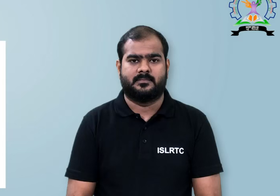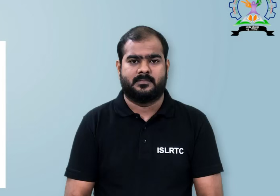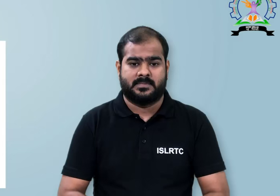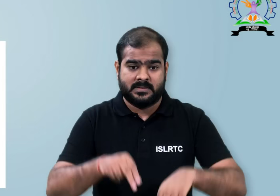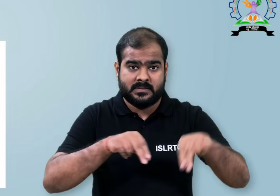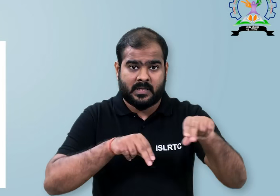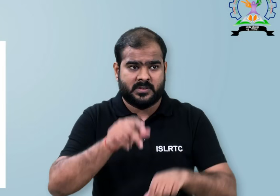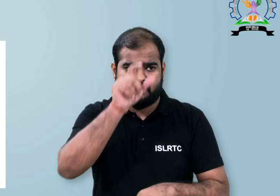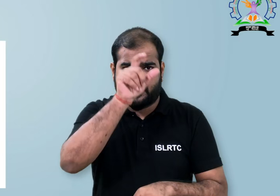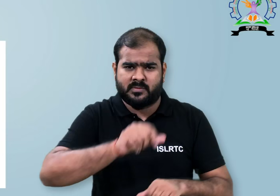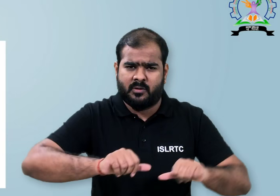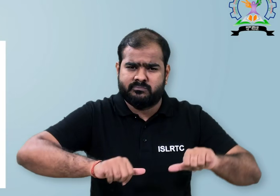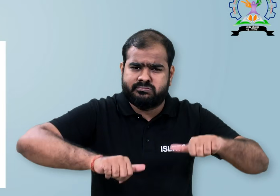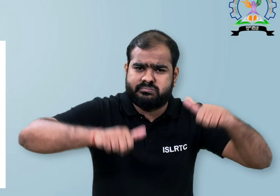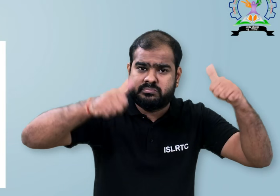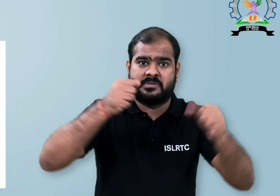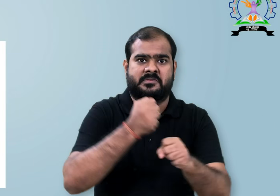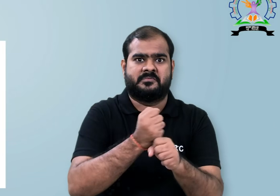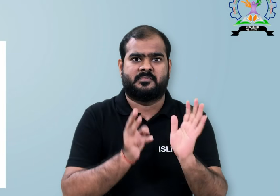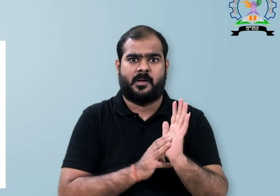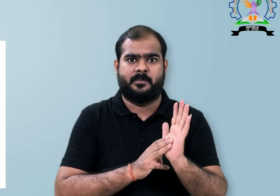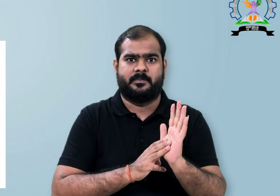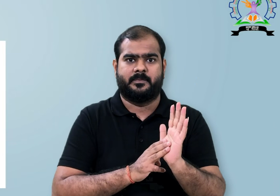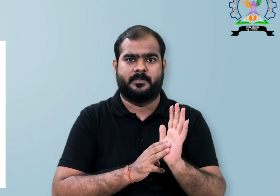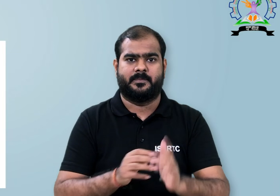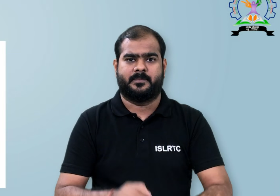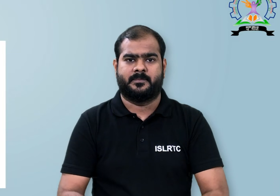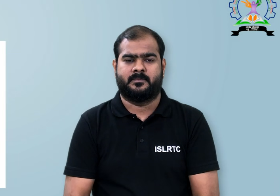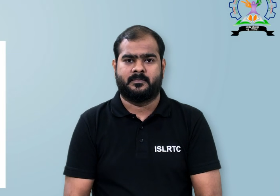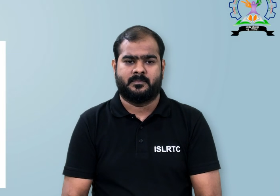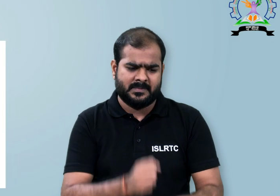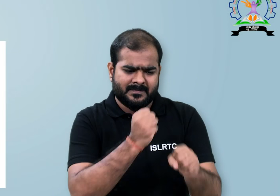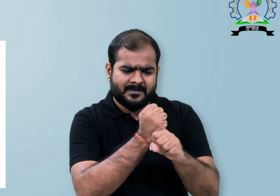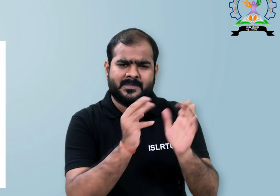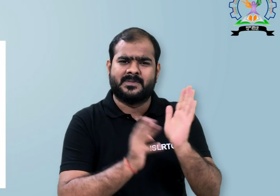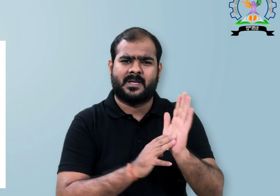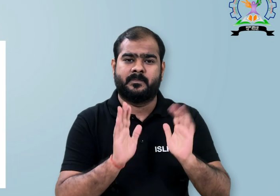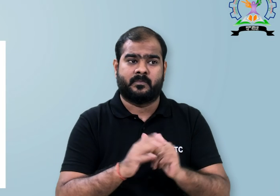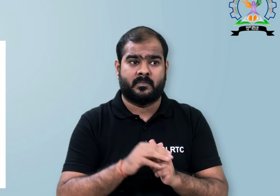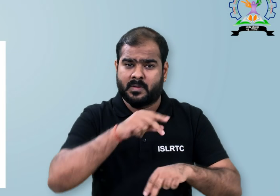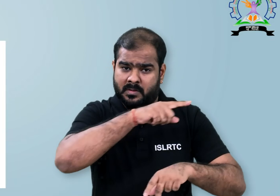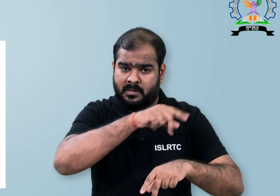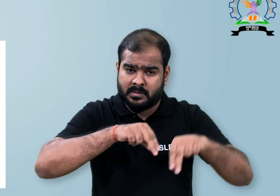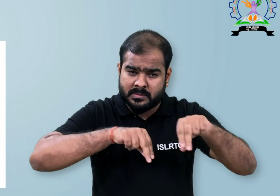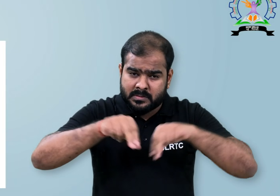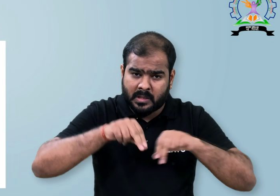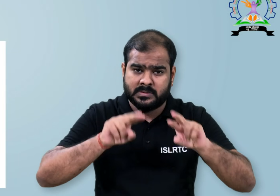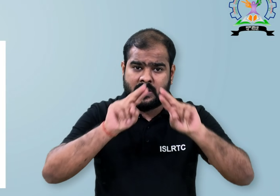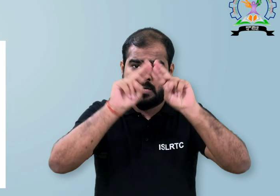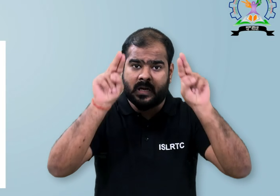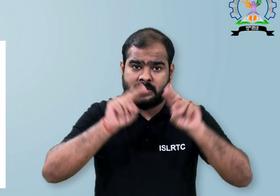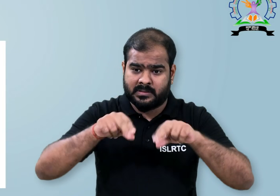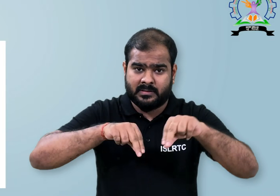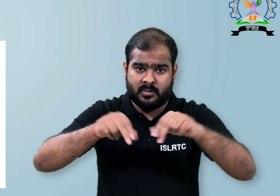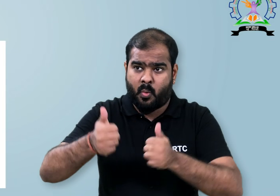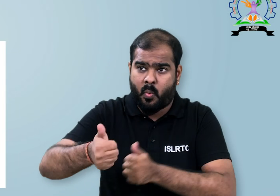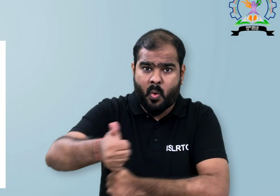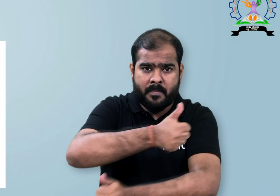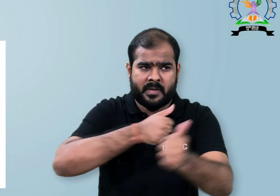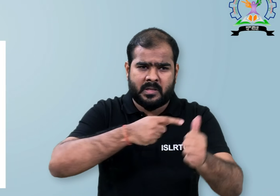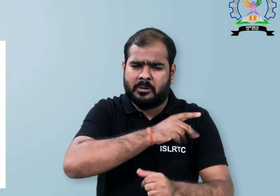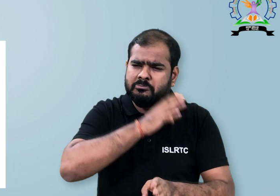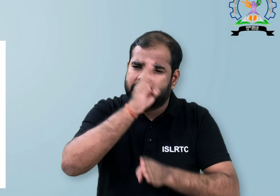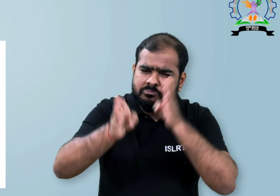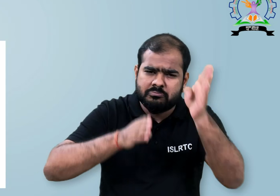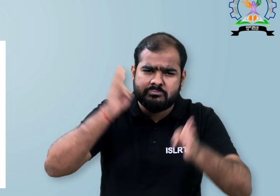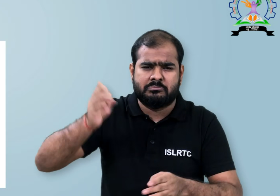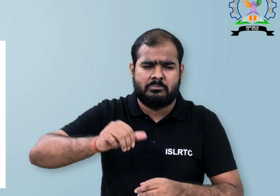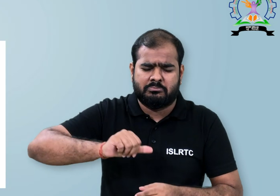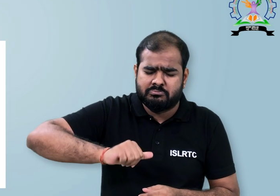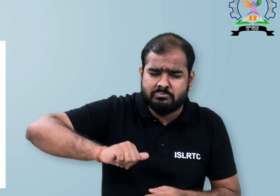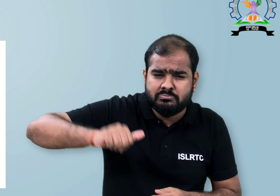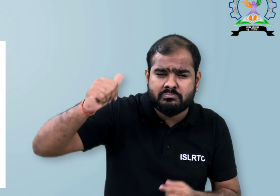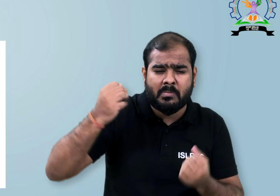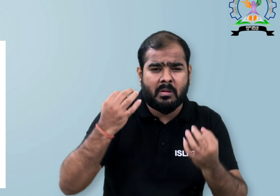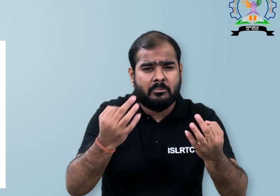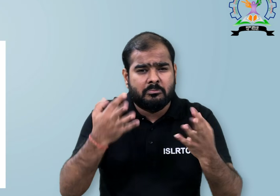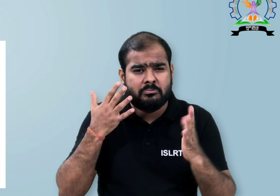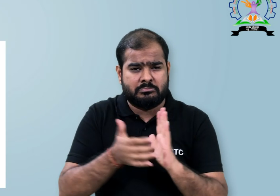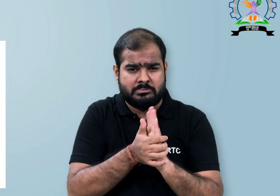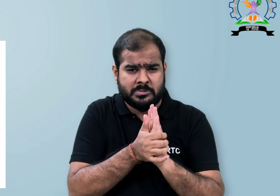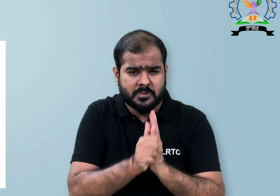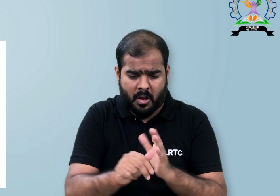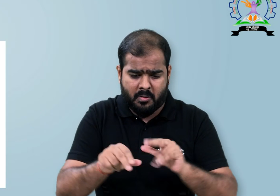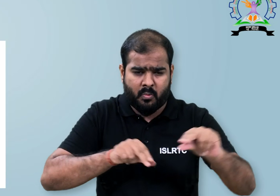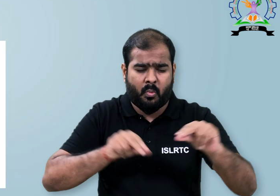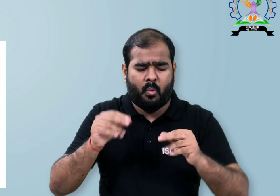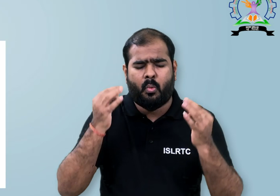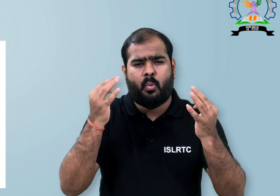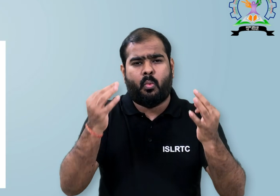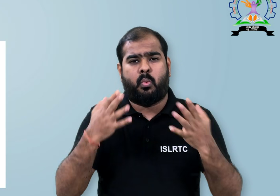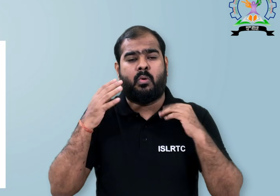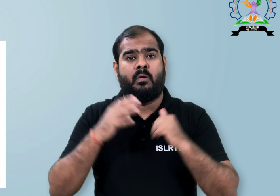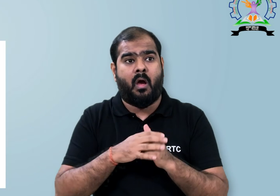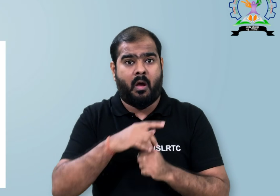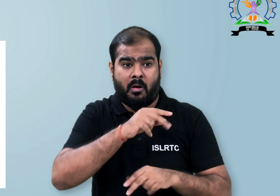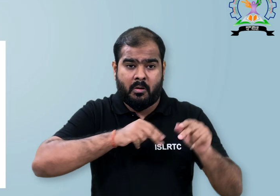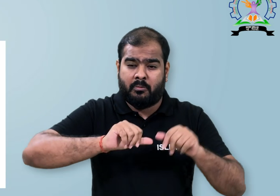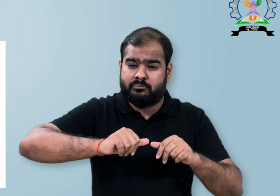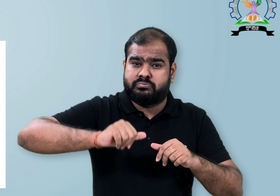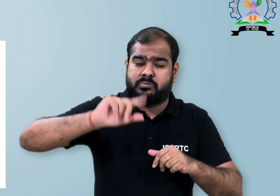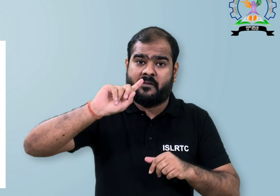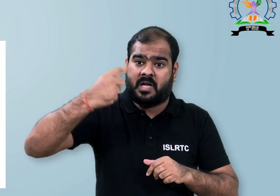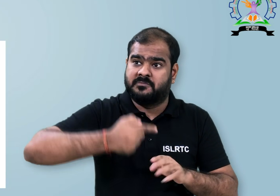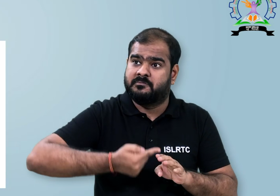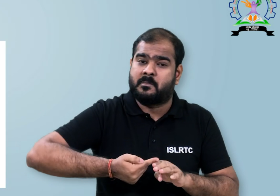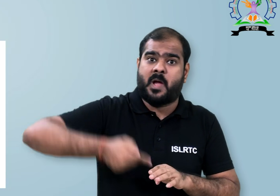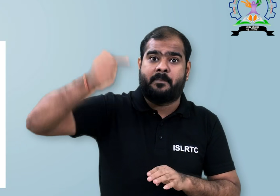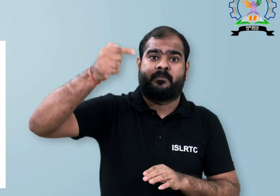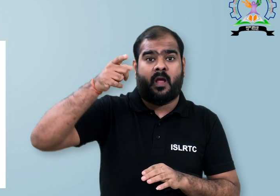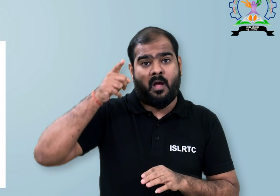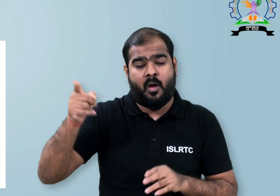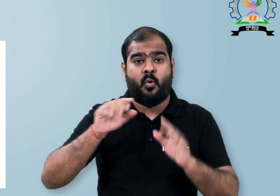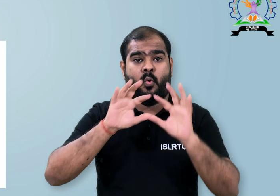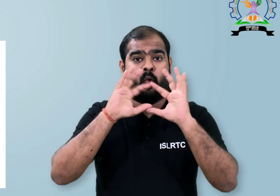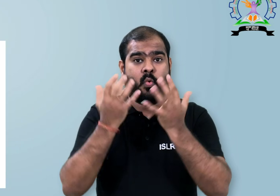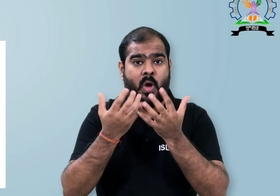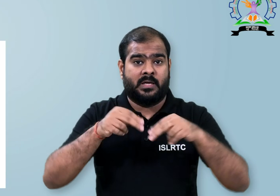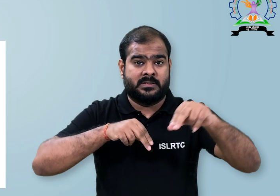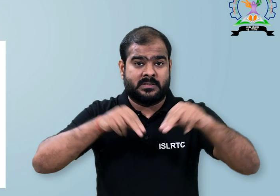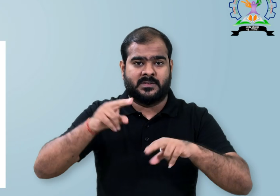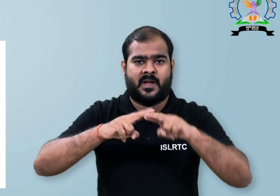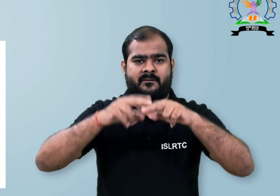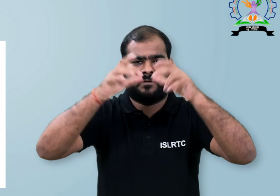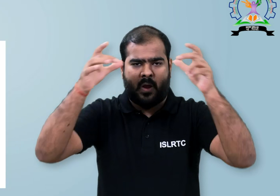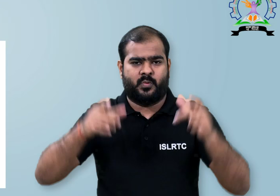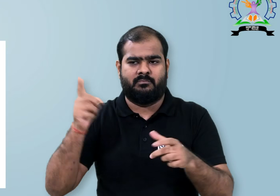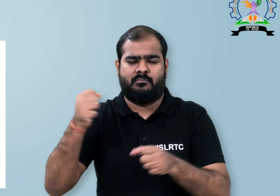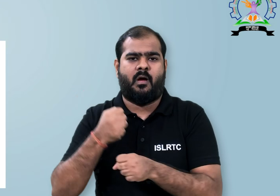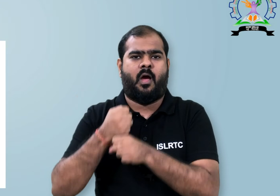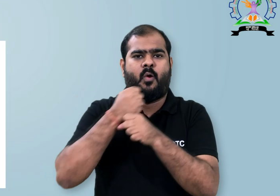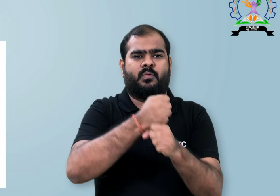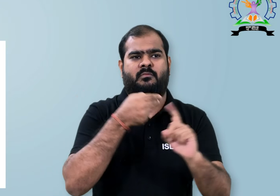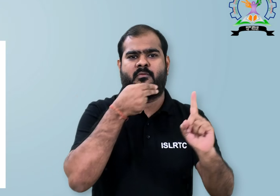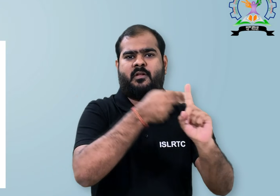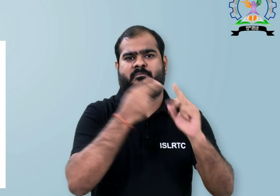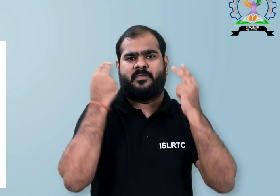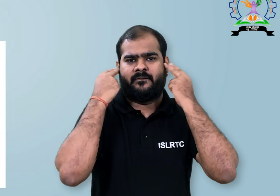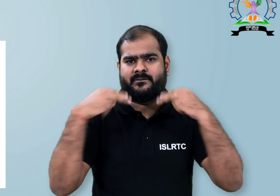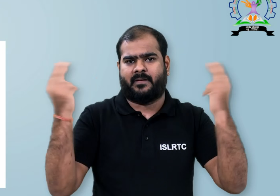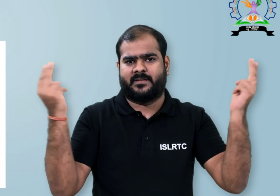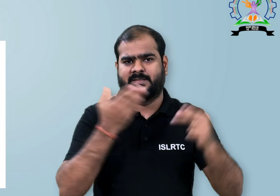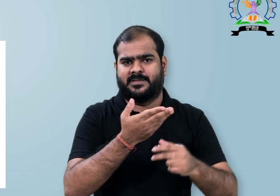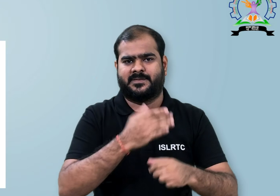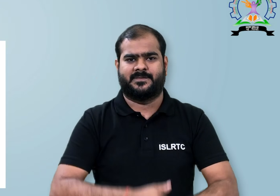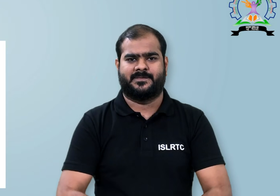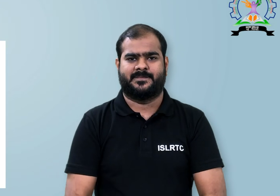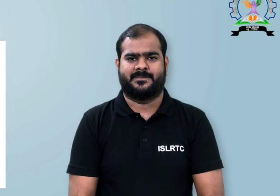Grandmaster (GM) Grandmaster is the highest title awarded by the World Chess Federation (FIDE). It is a lifetime title that signifies a player has achieved exceptional skill and results in international chess competitions.